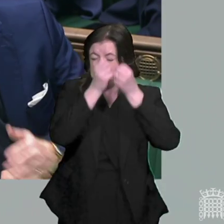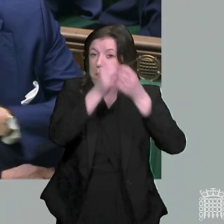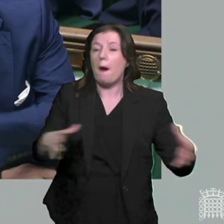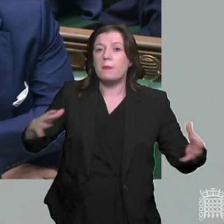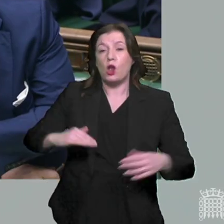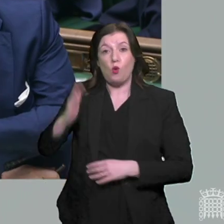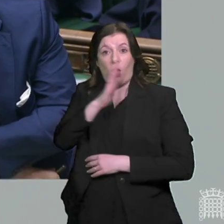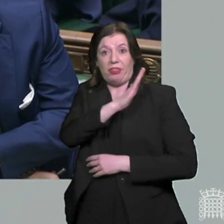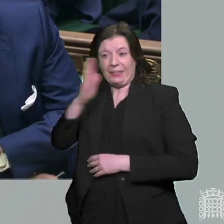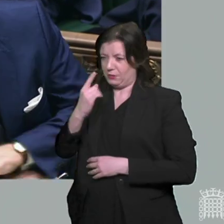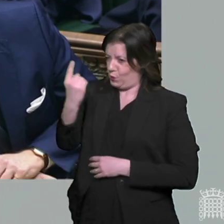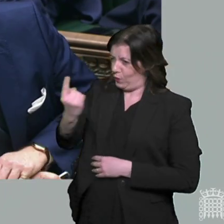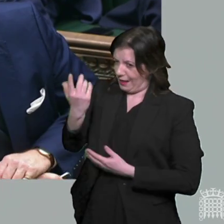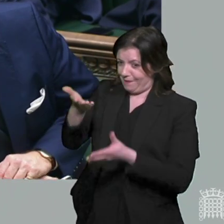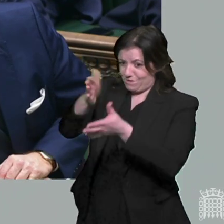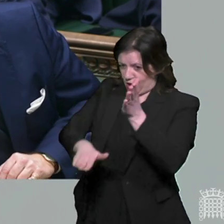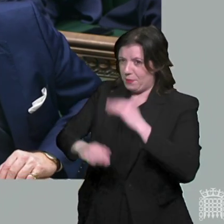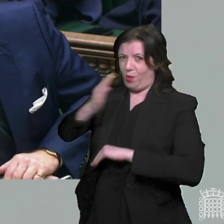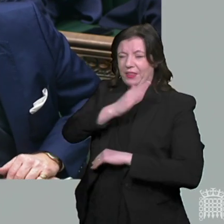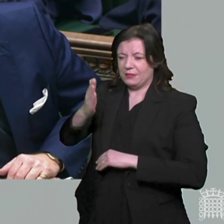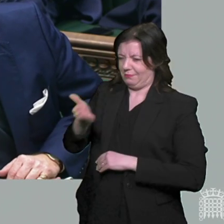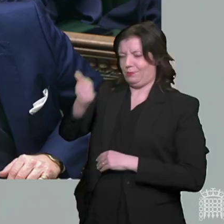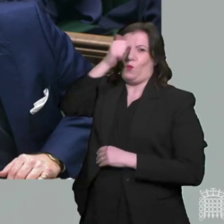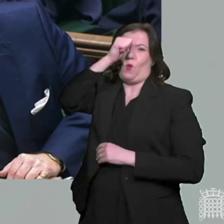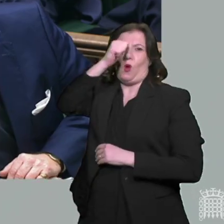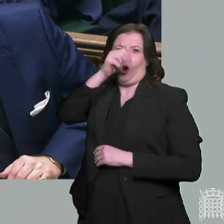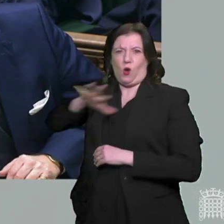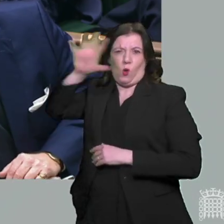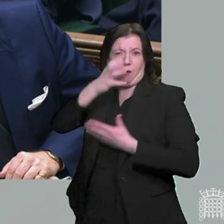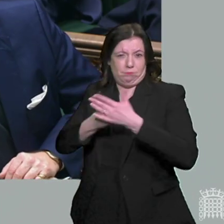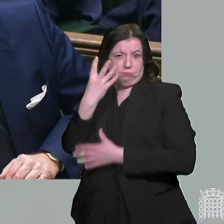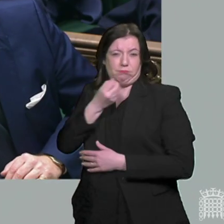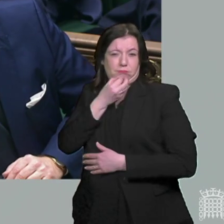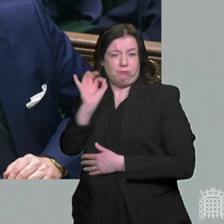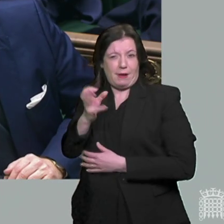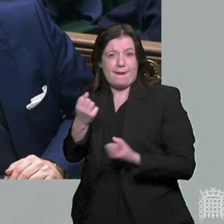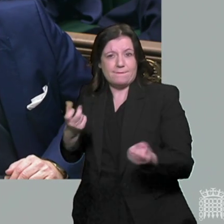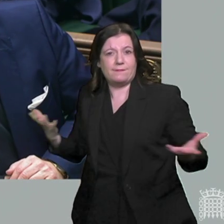The north-east, where she is from, is driving that.